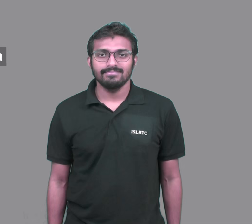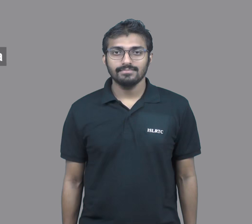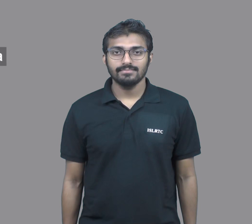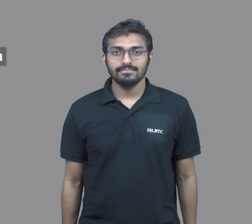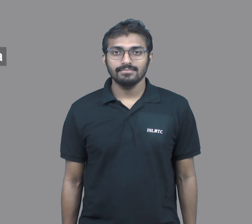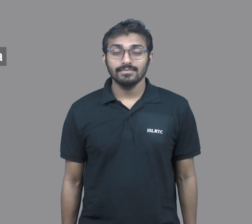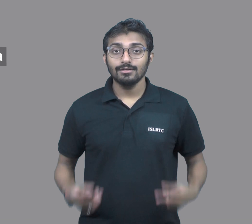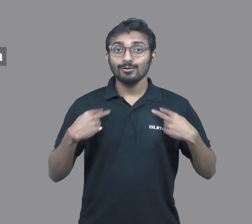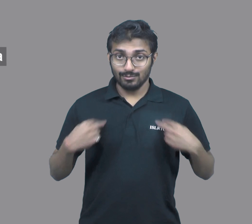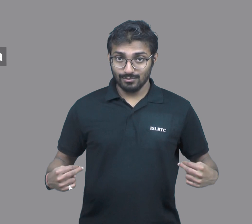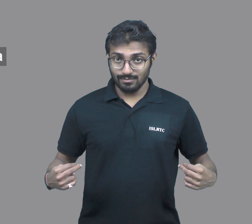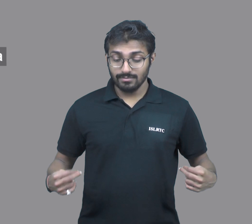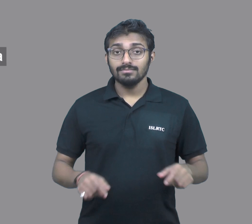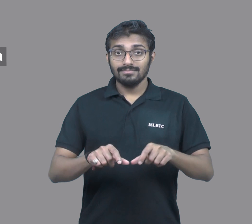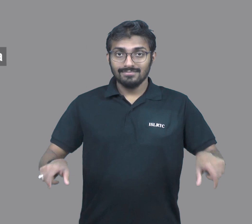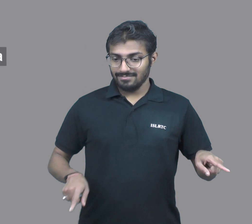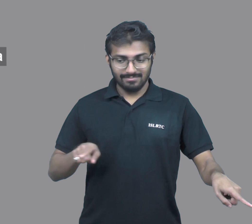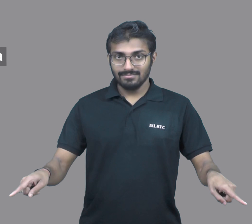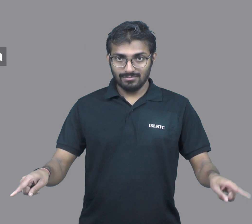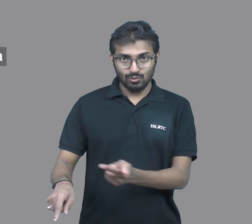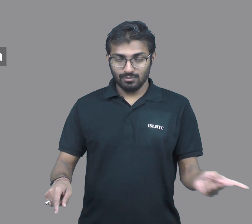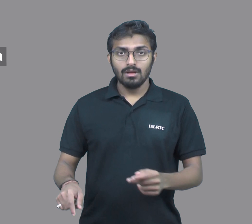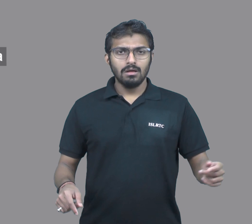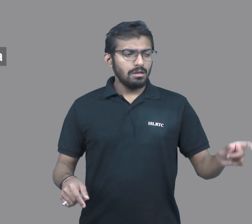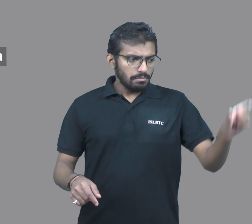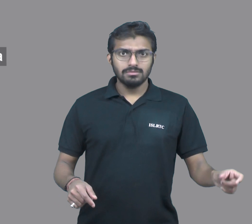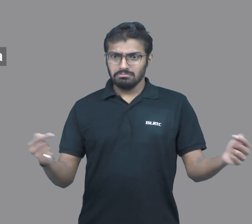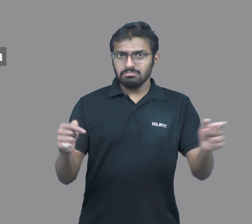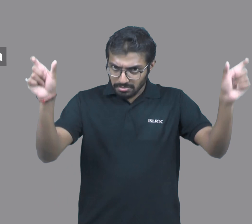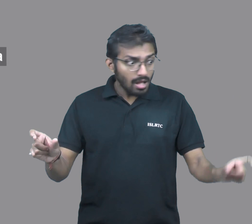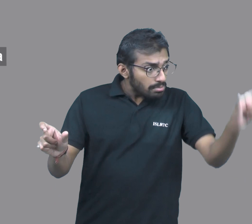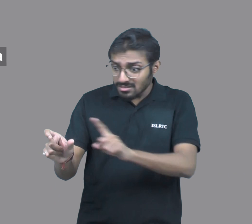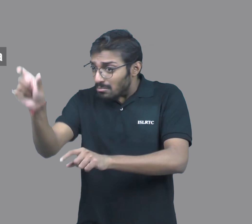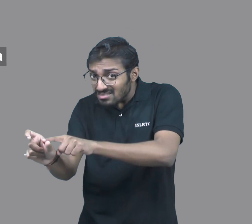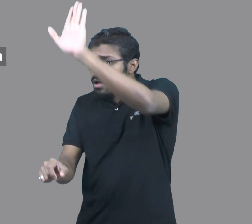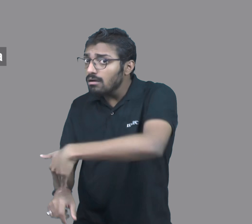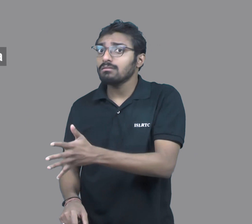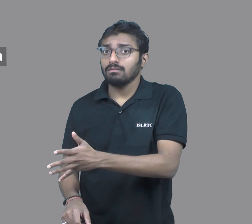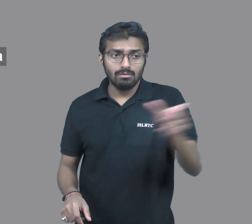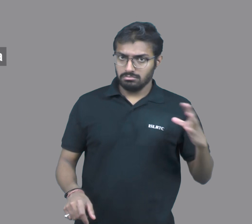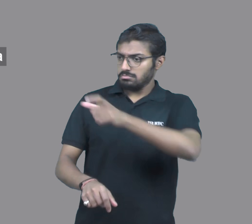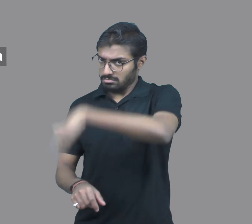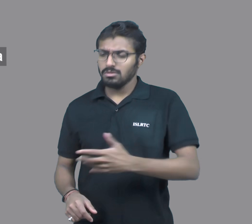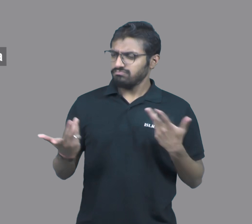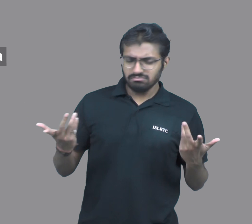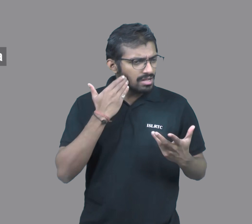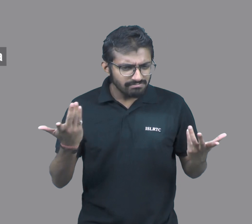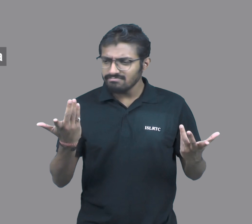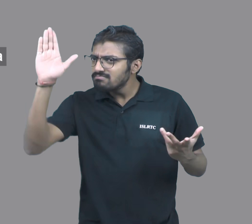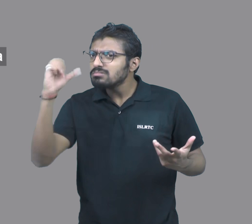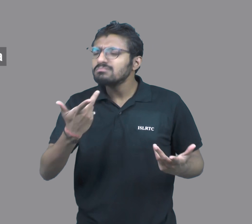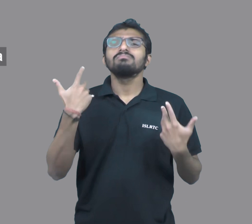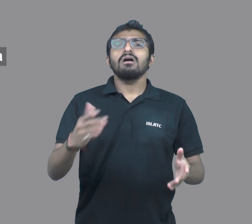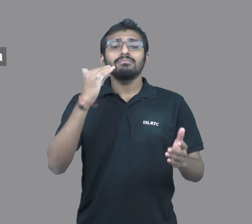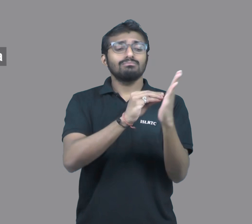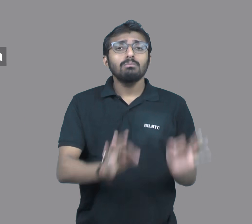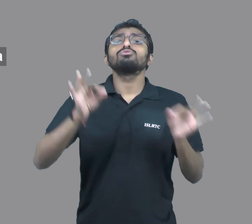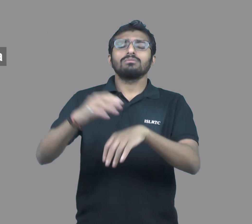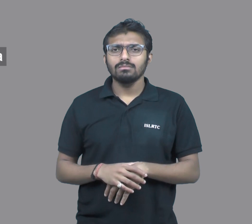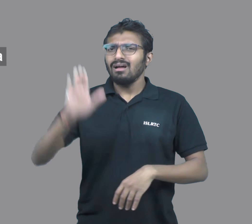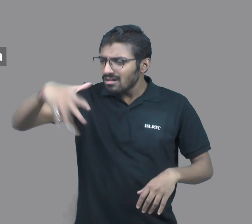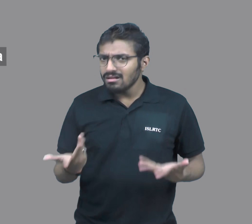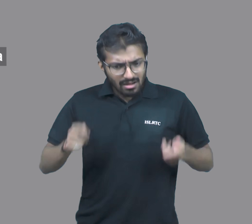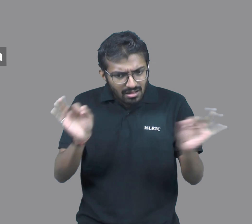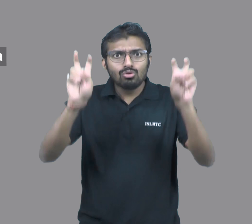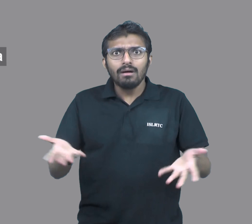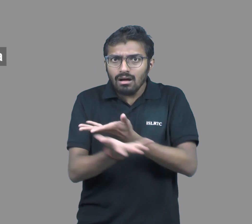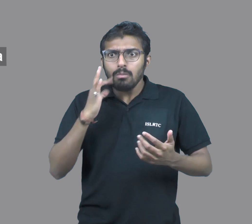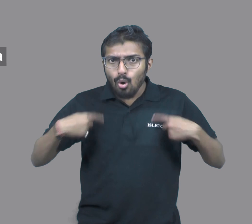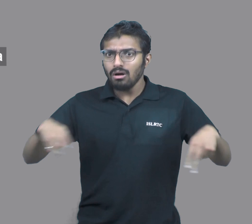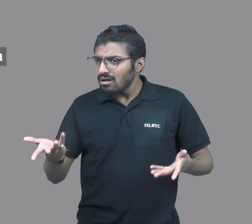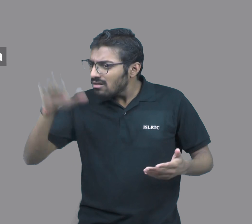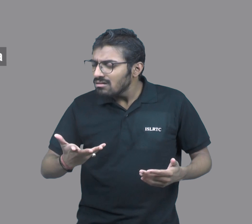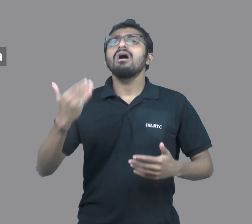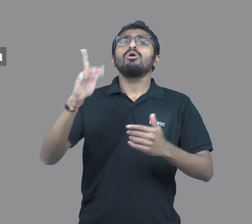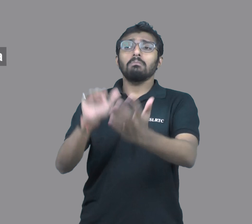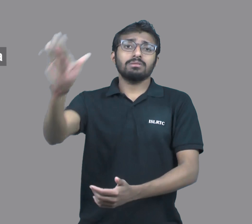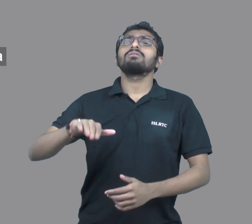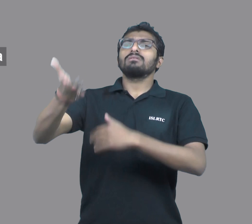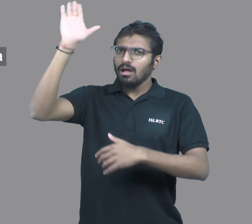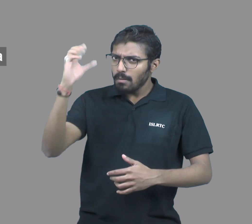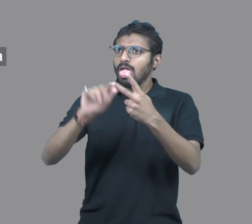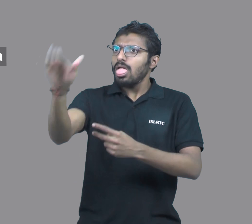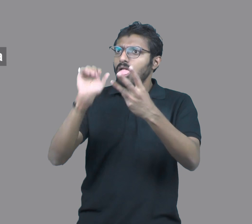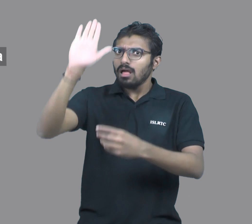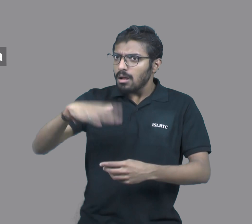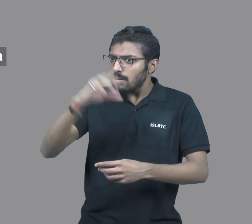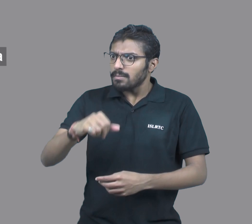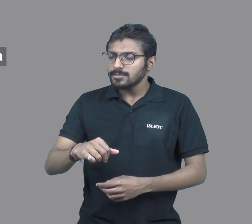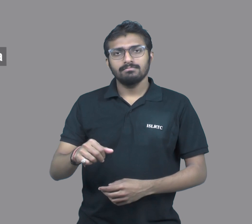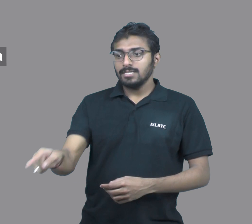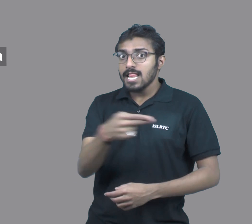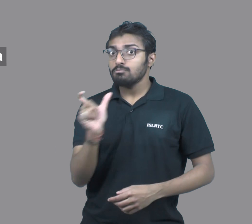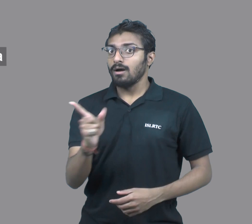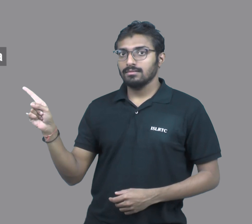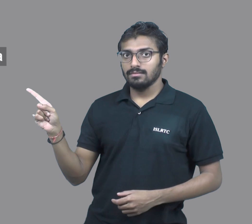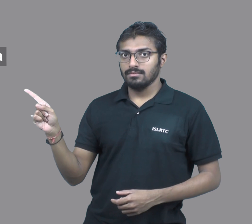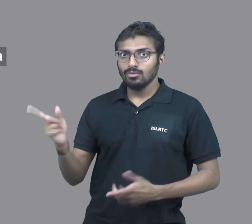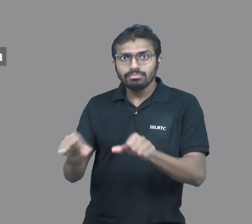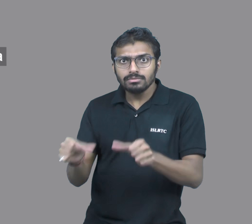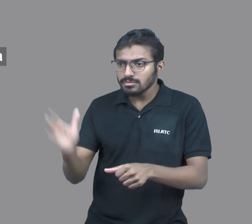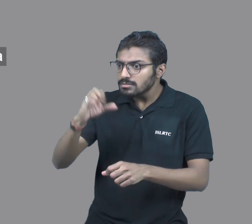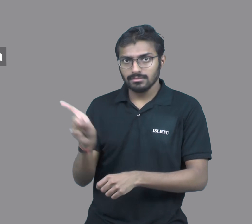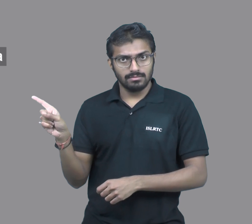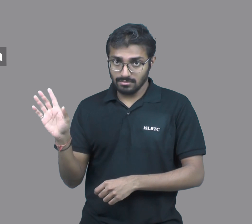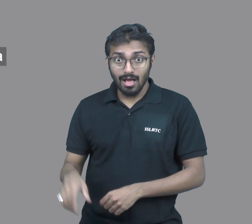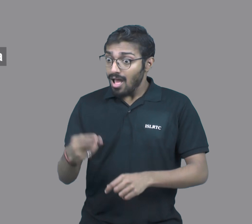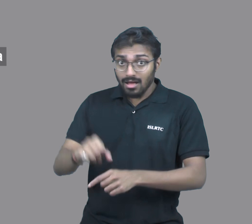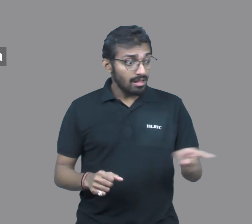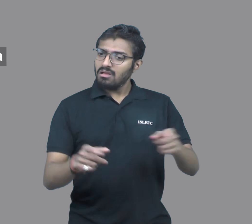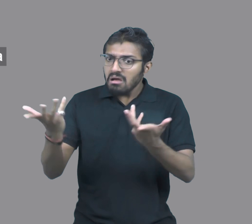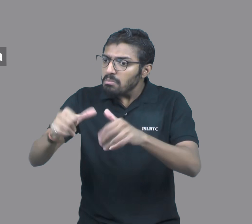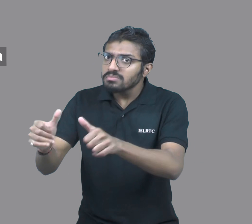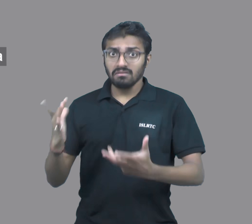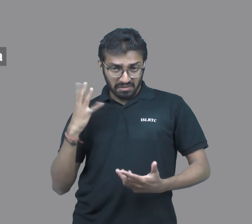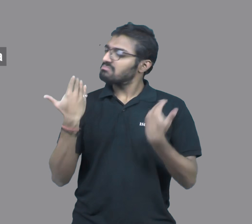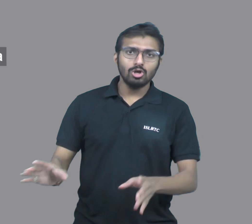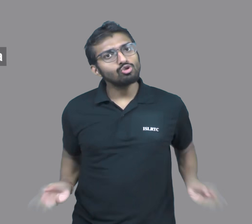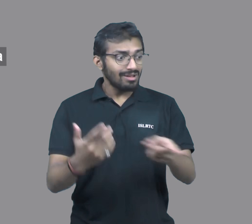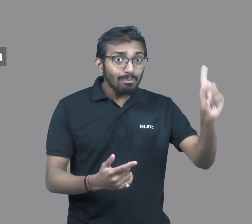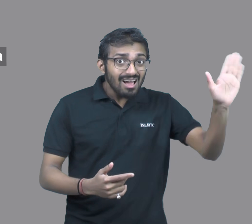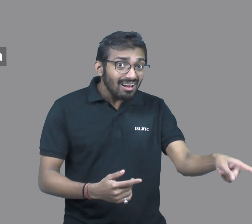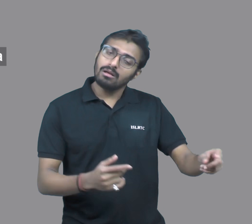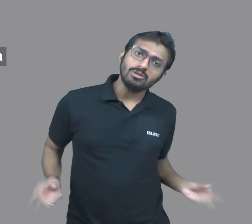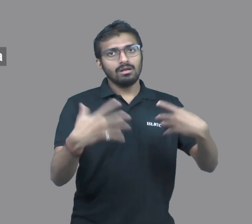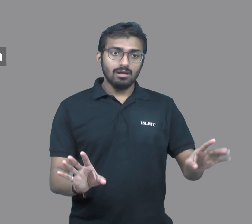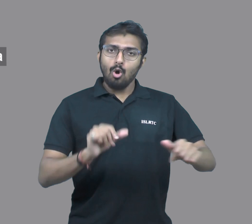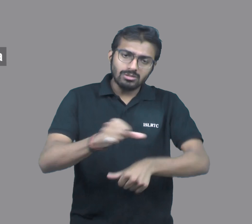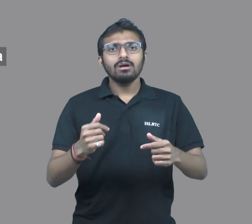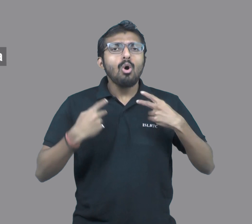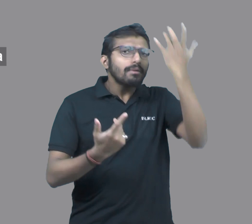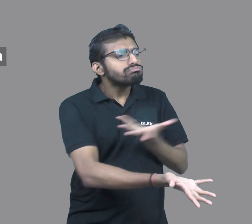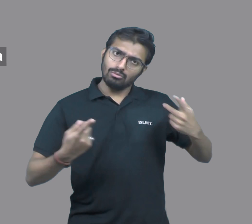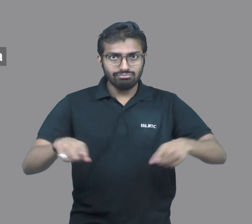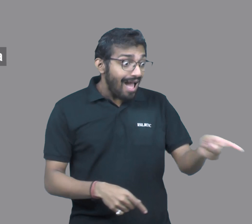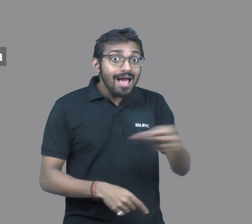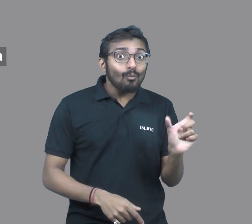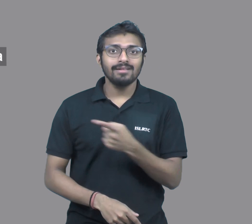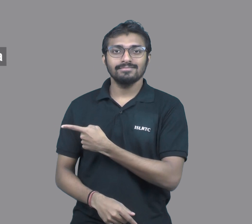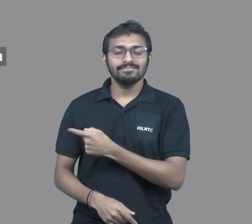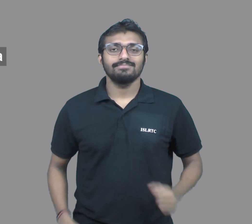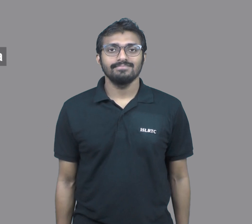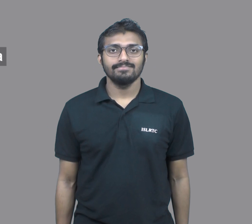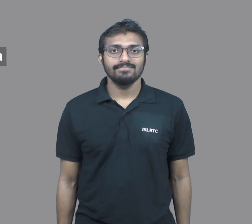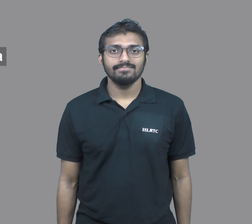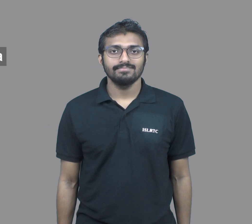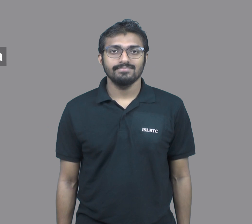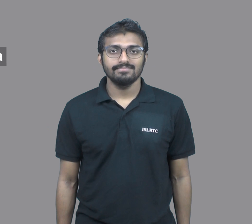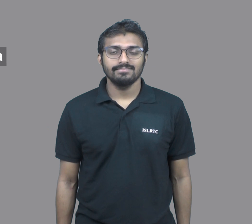In Absentia Ex-Parte